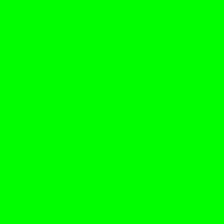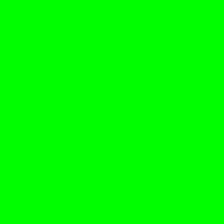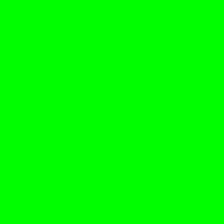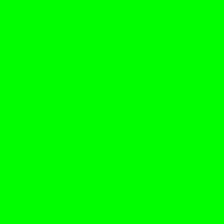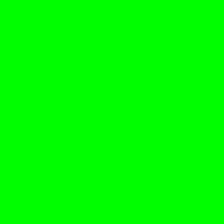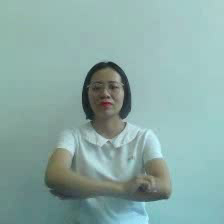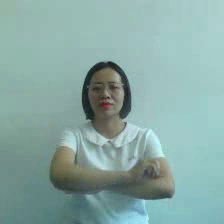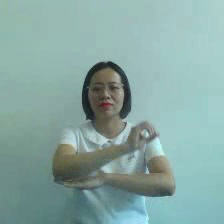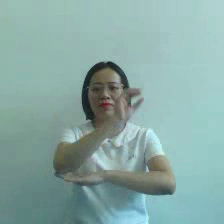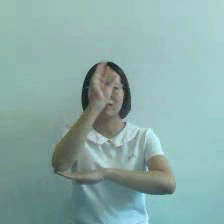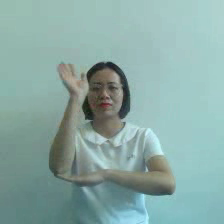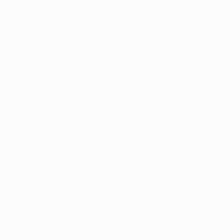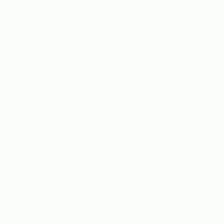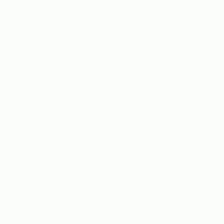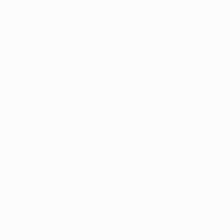Ban ngày